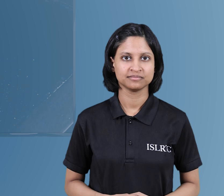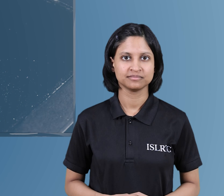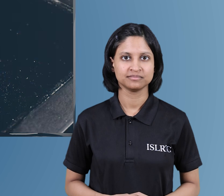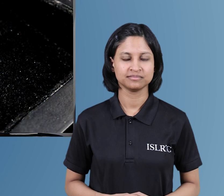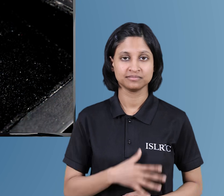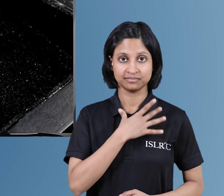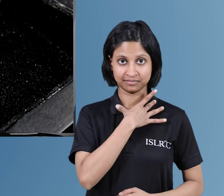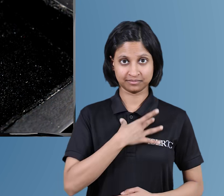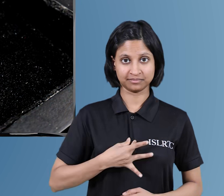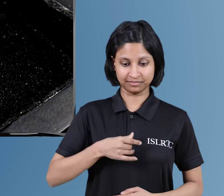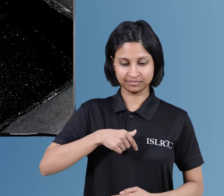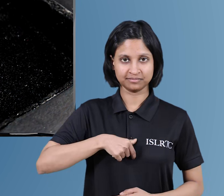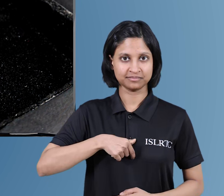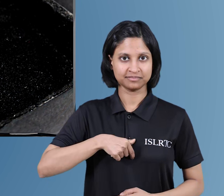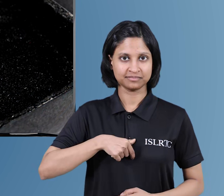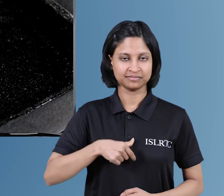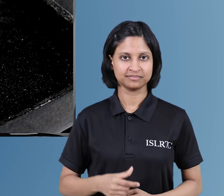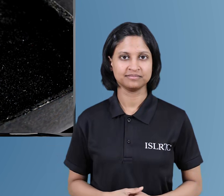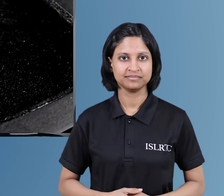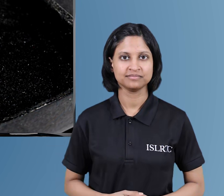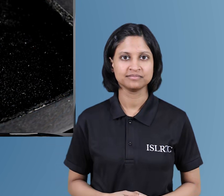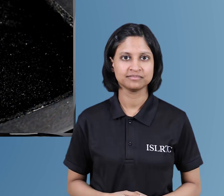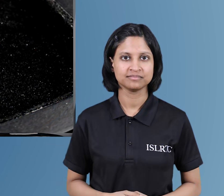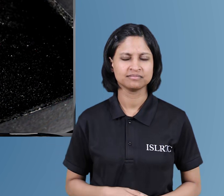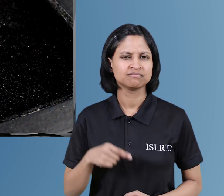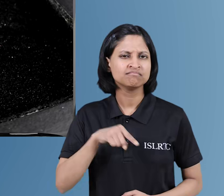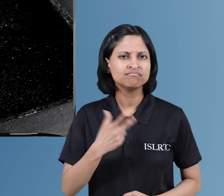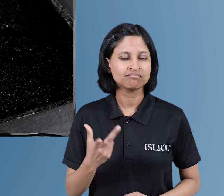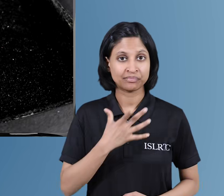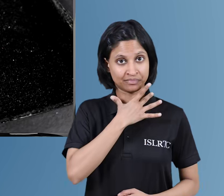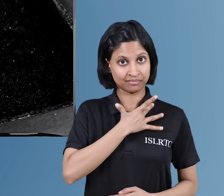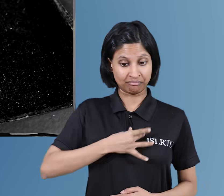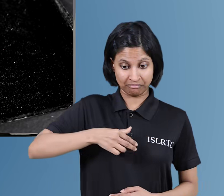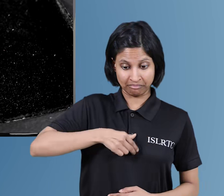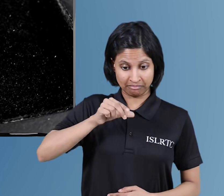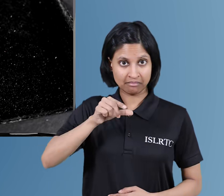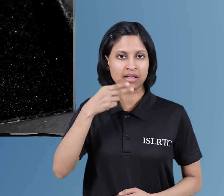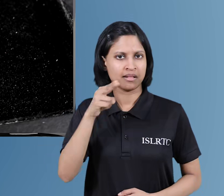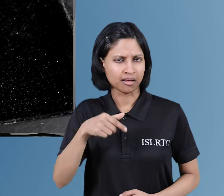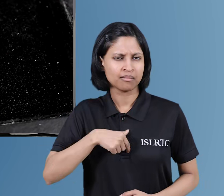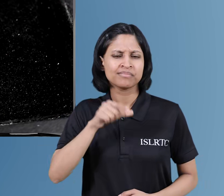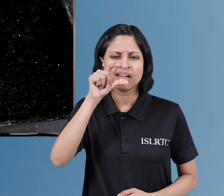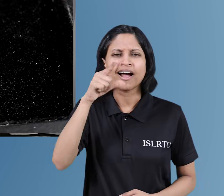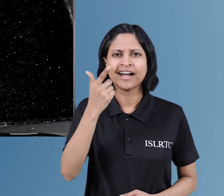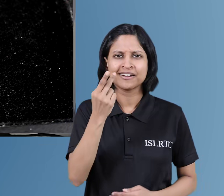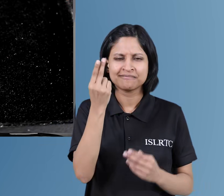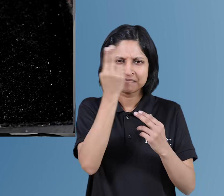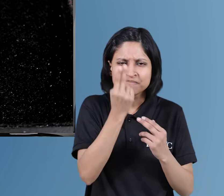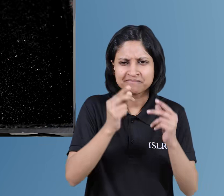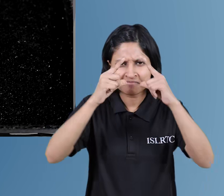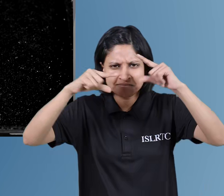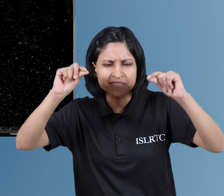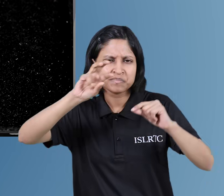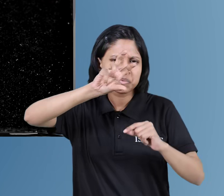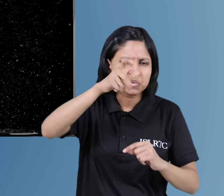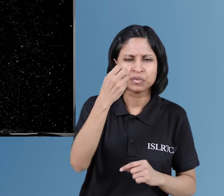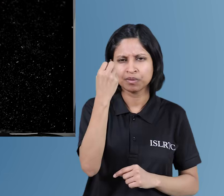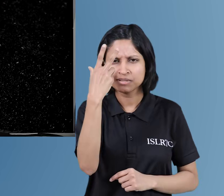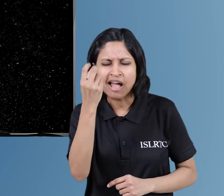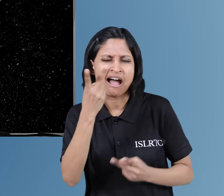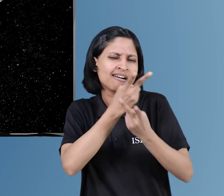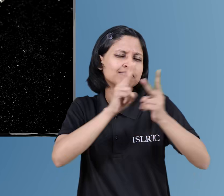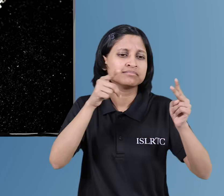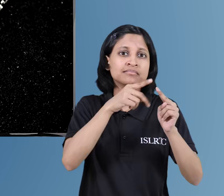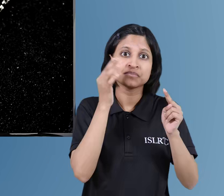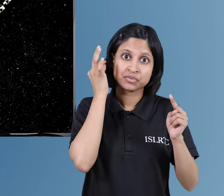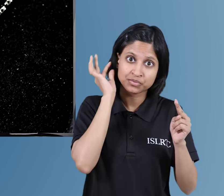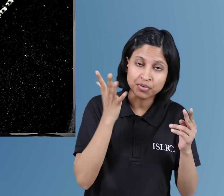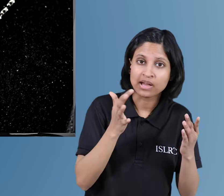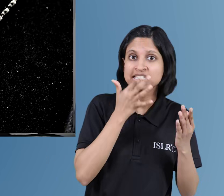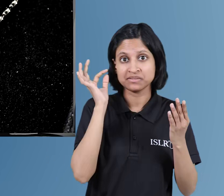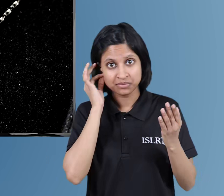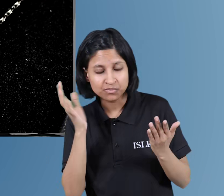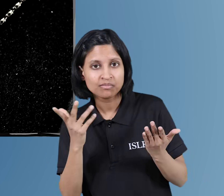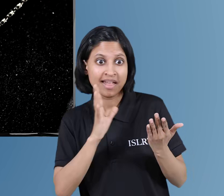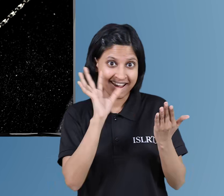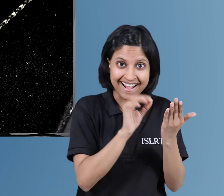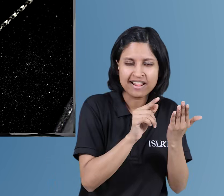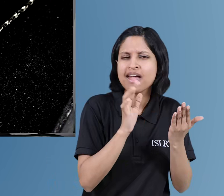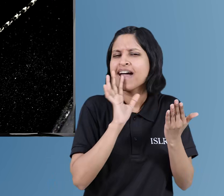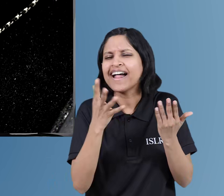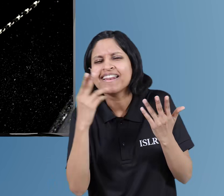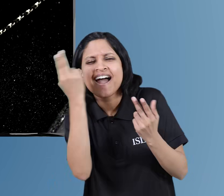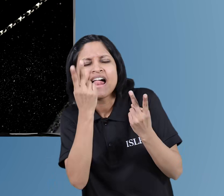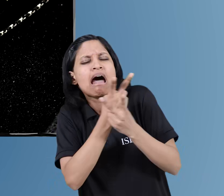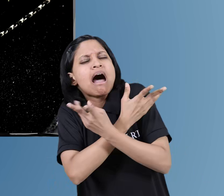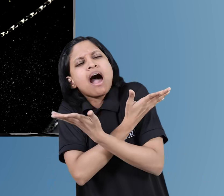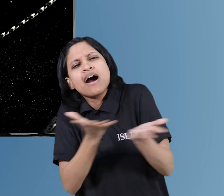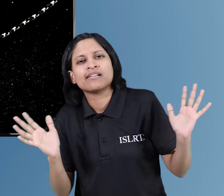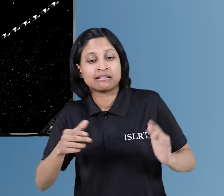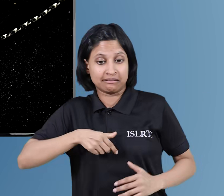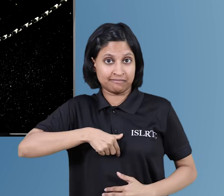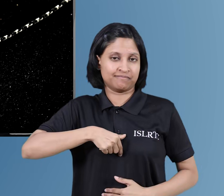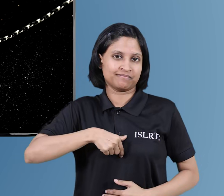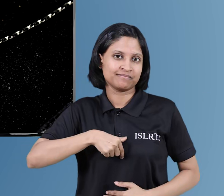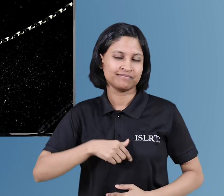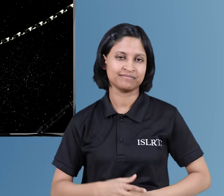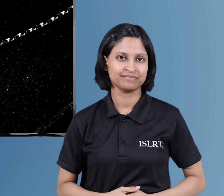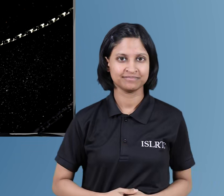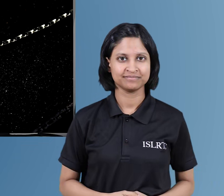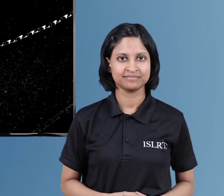Pendant Pendant is a piece of jewelry that hangs from a chain. It can come in various shapes such as a crescent moon round or star. Pendants can be made of gold or silver, or can be artificial.